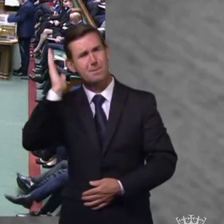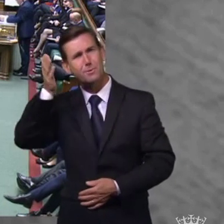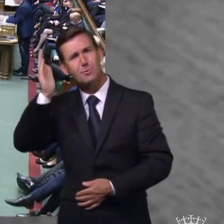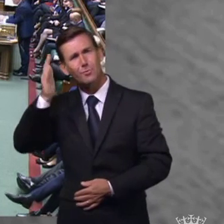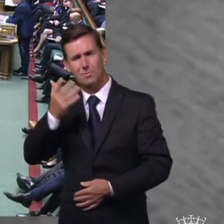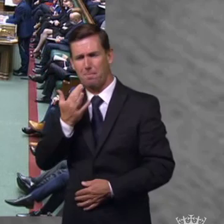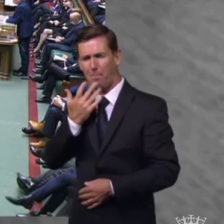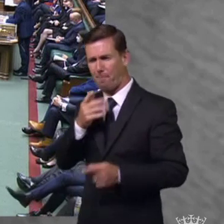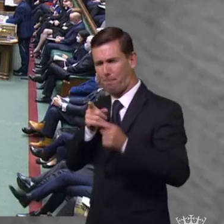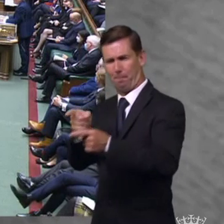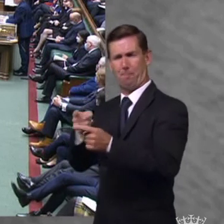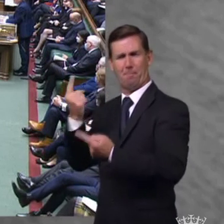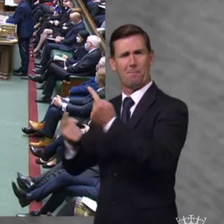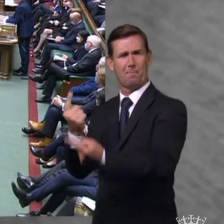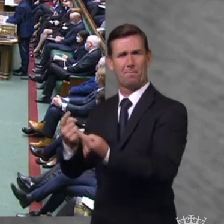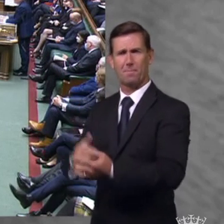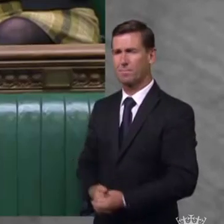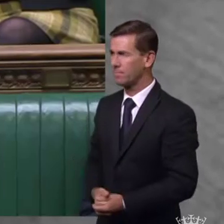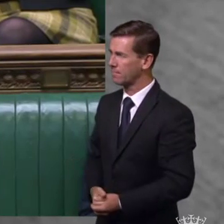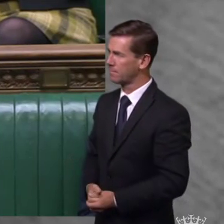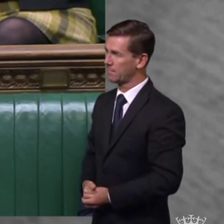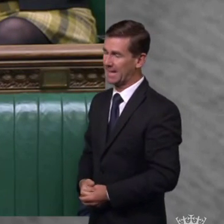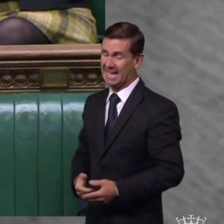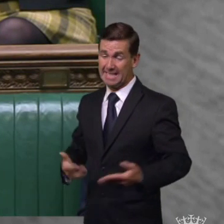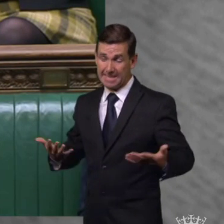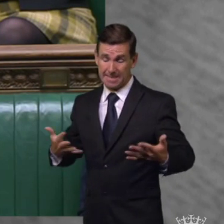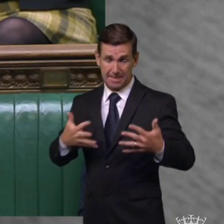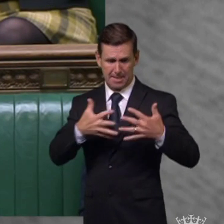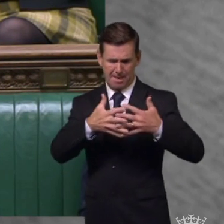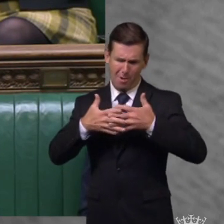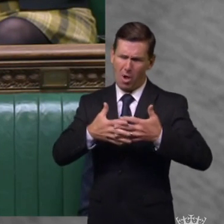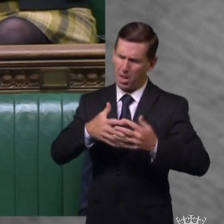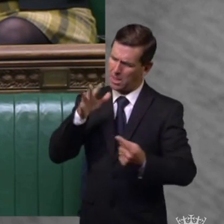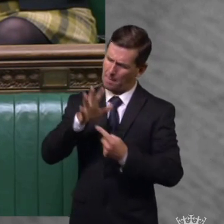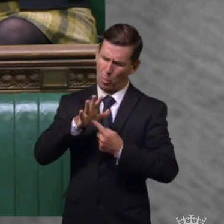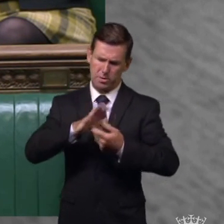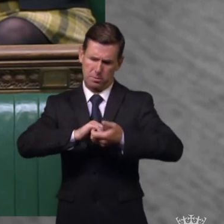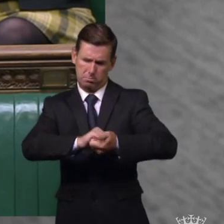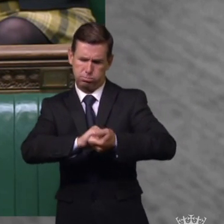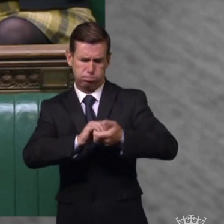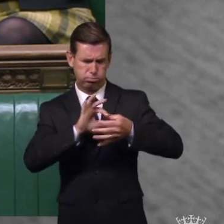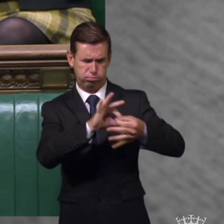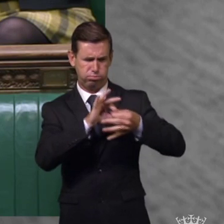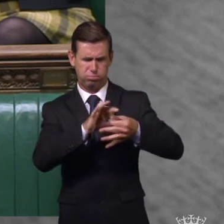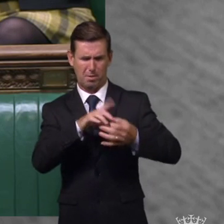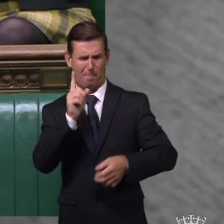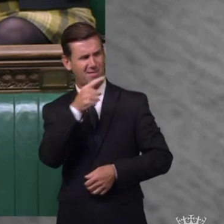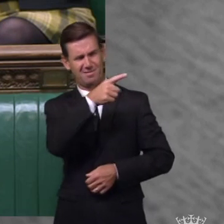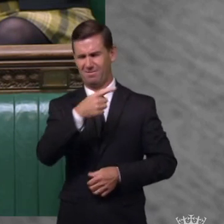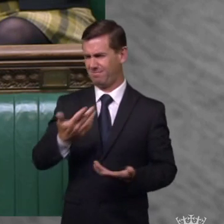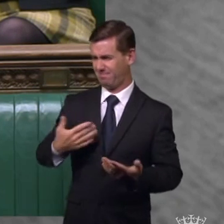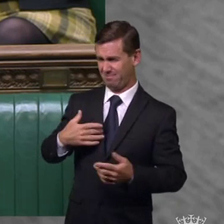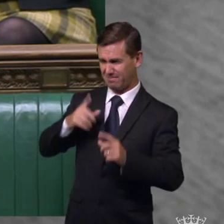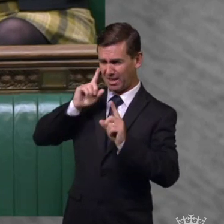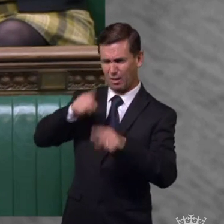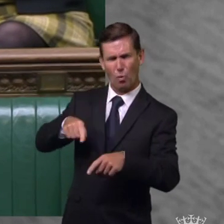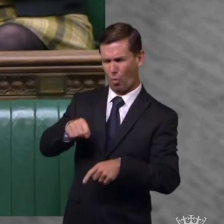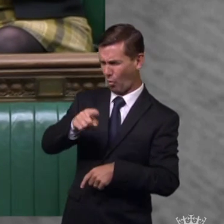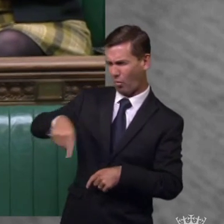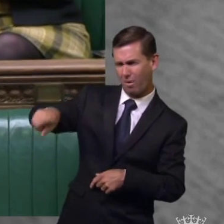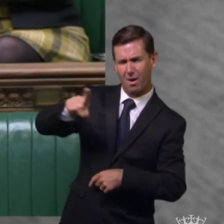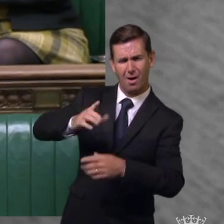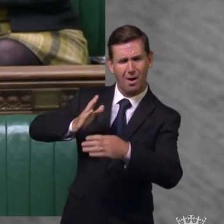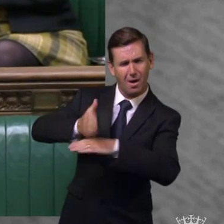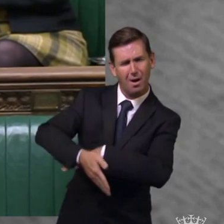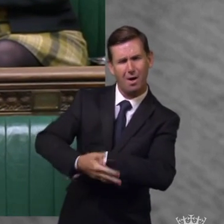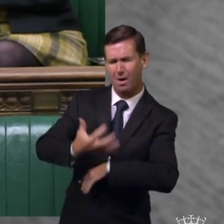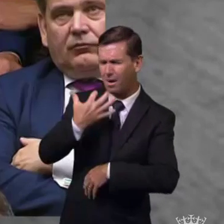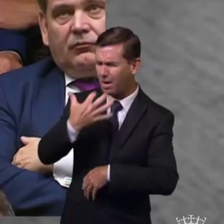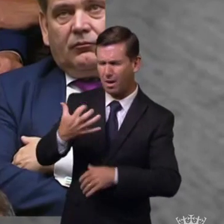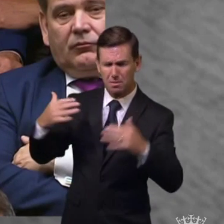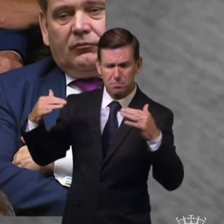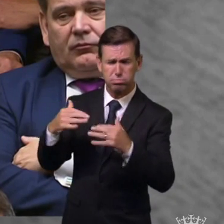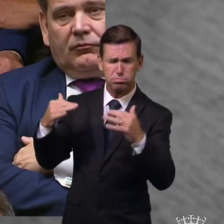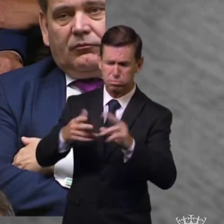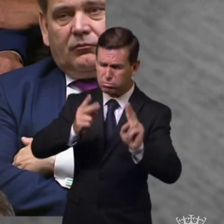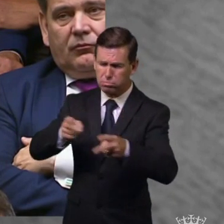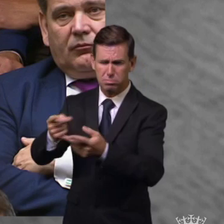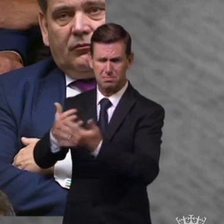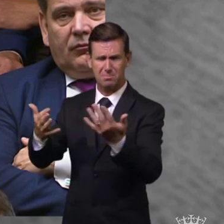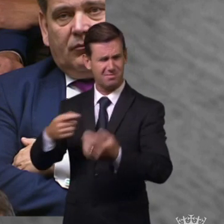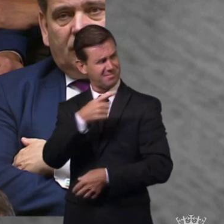The US is, of course, an important ally, but to overlook the fighting of the Afghan troops and forces, and the fact that they have been at the forefront of that fighting in recent years, is wrong.